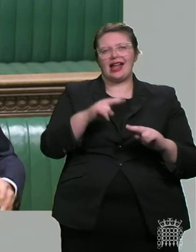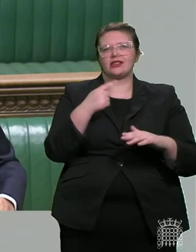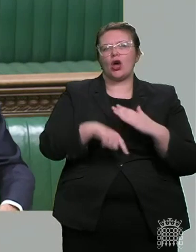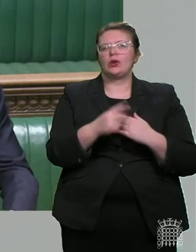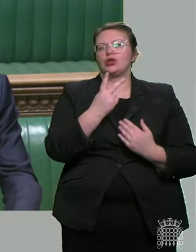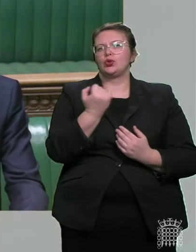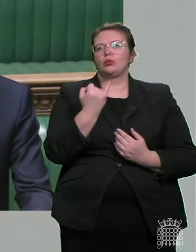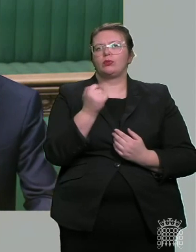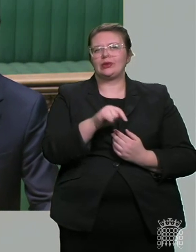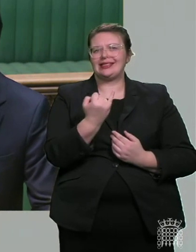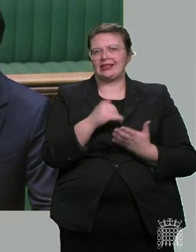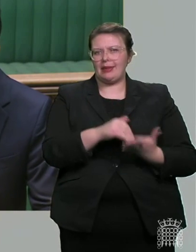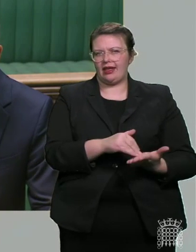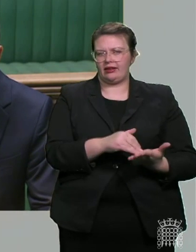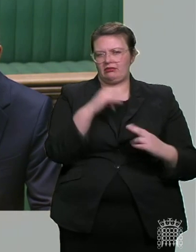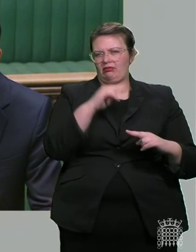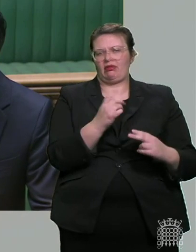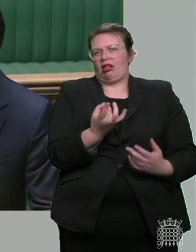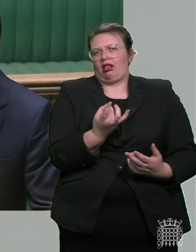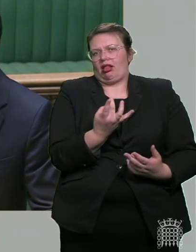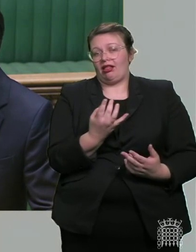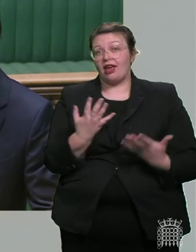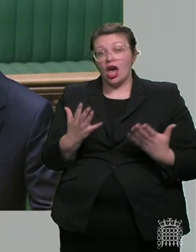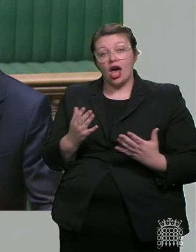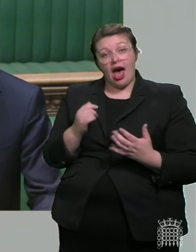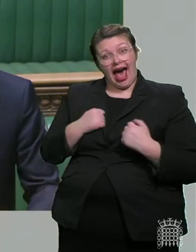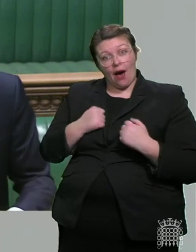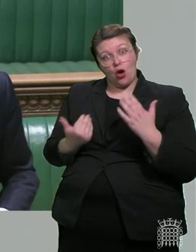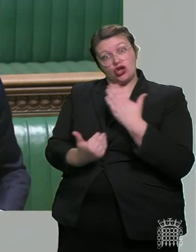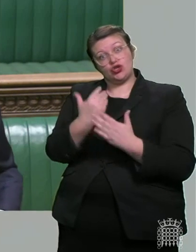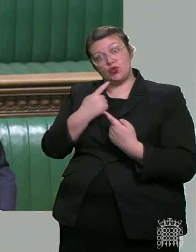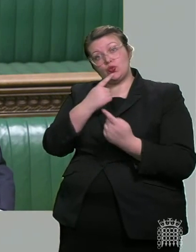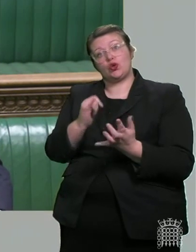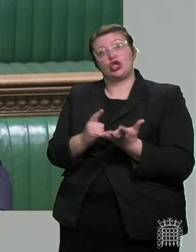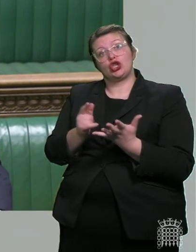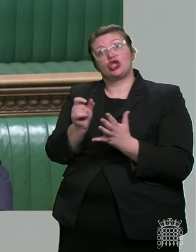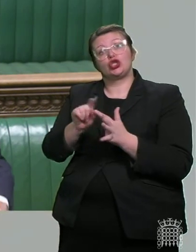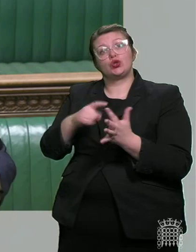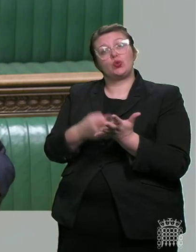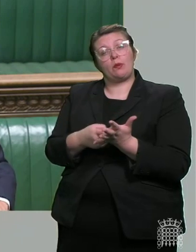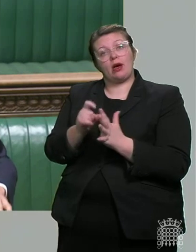With the super deduction, they can now reduce it by £13 million.